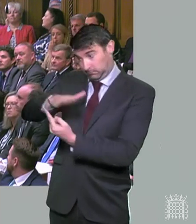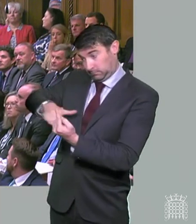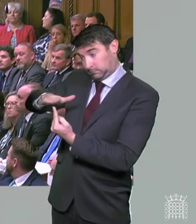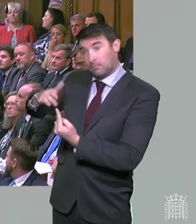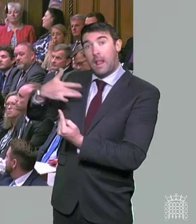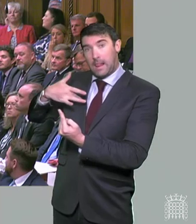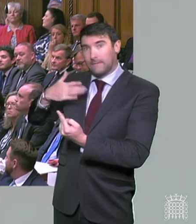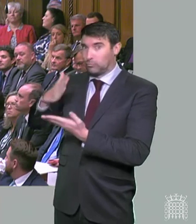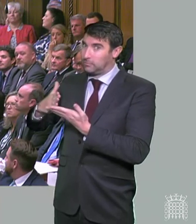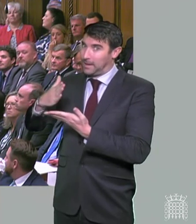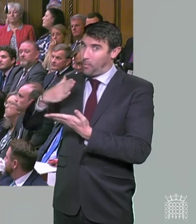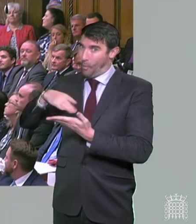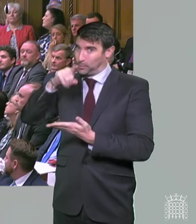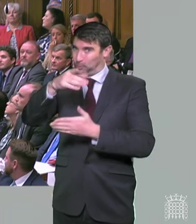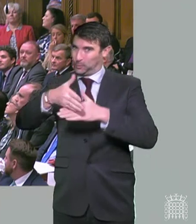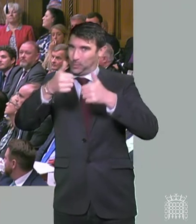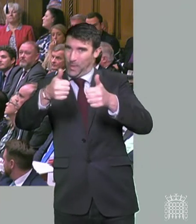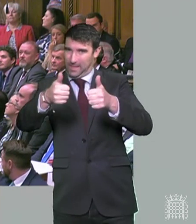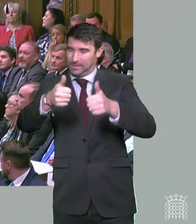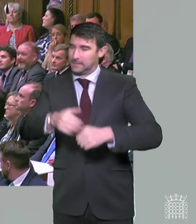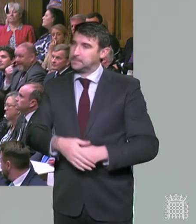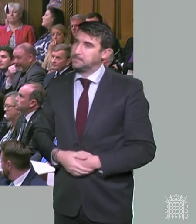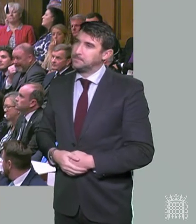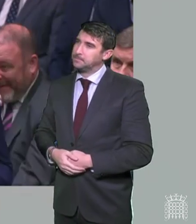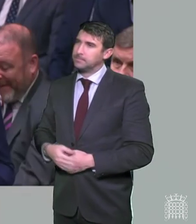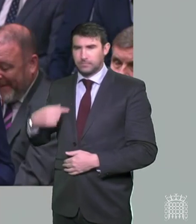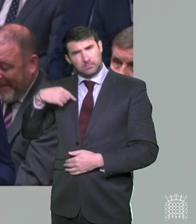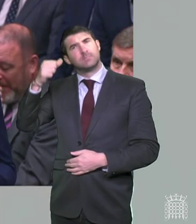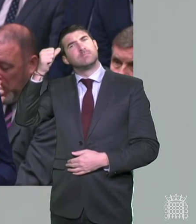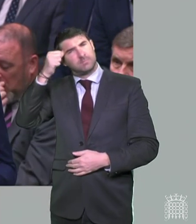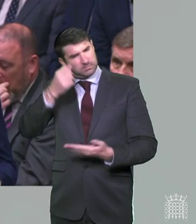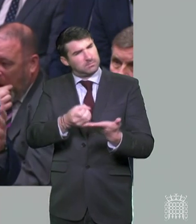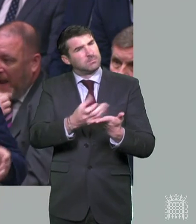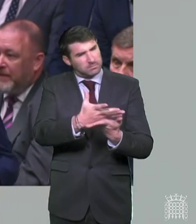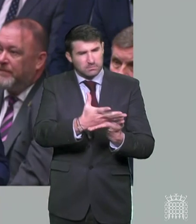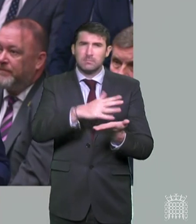Outside the immediate challenges of energy and inflation, levelling up remains a priority for them.